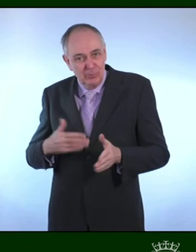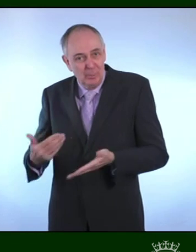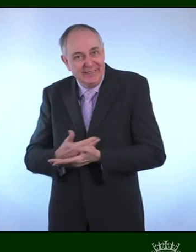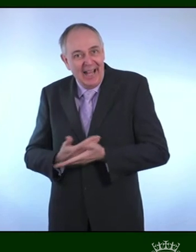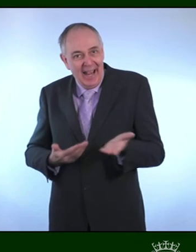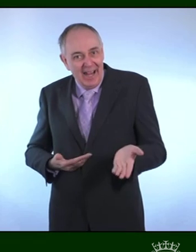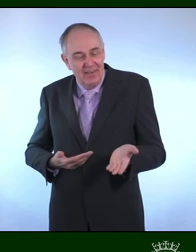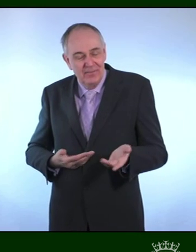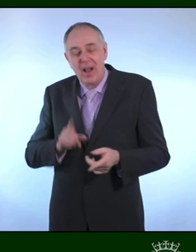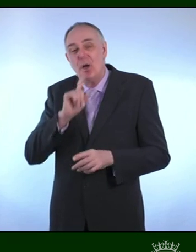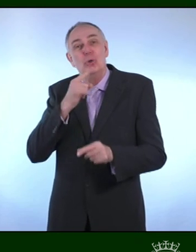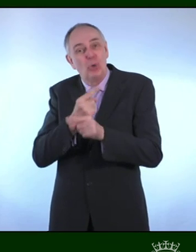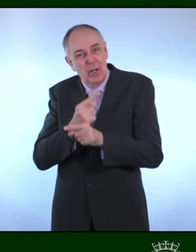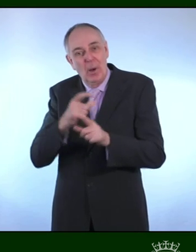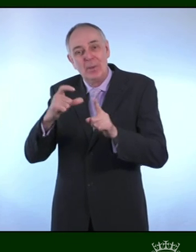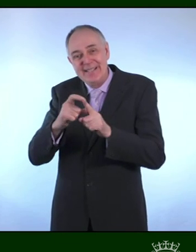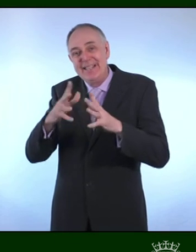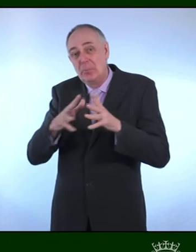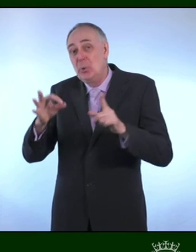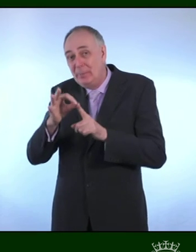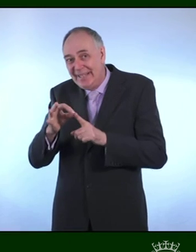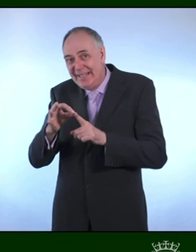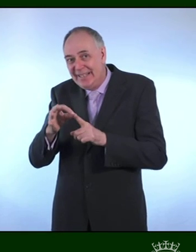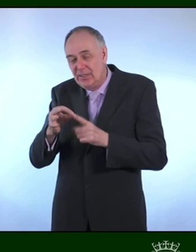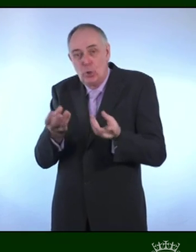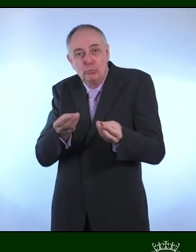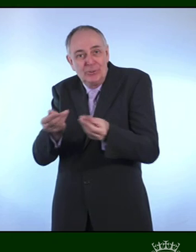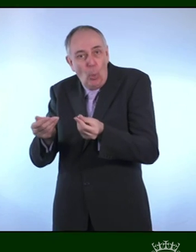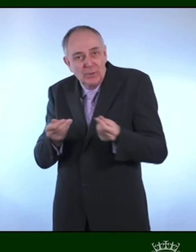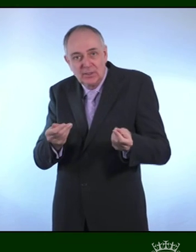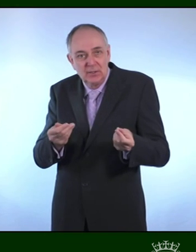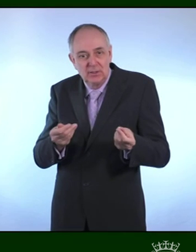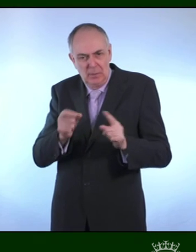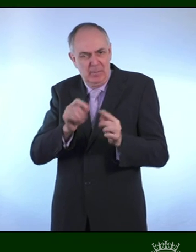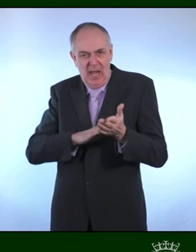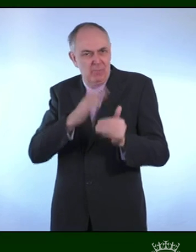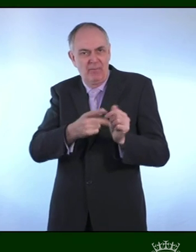My question was about the DWP resources, which the Prime Minister did not answer.